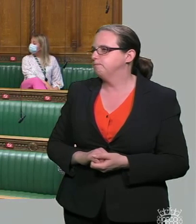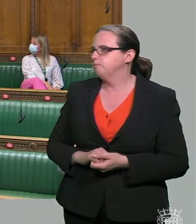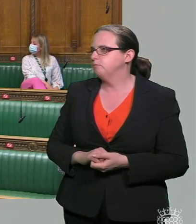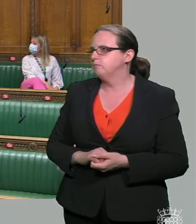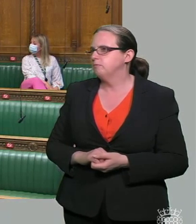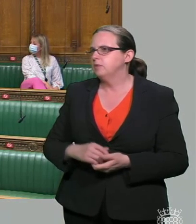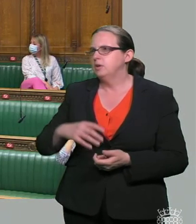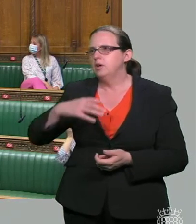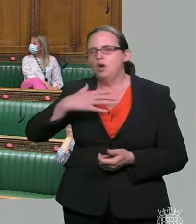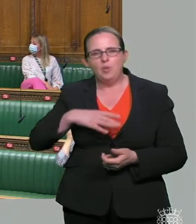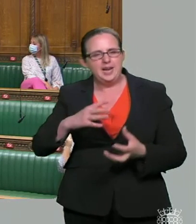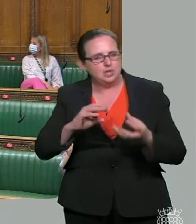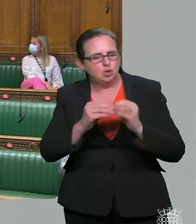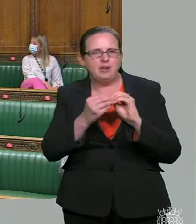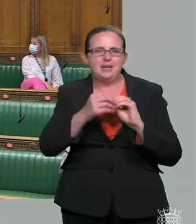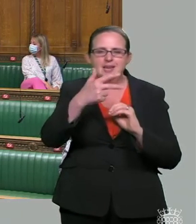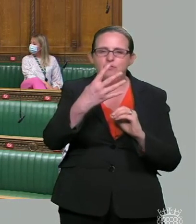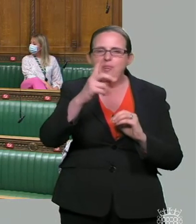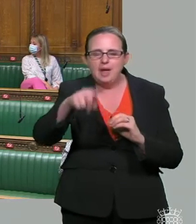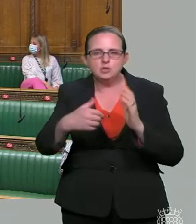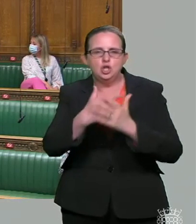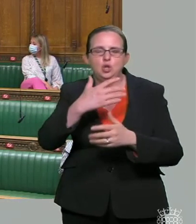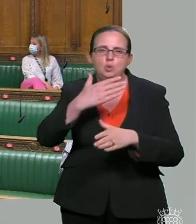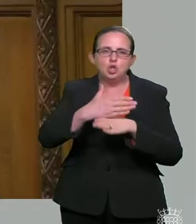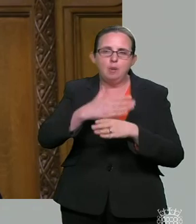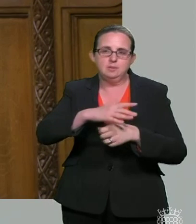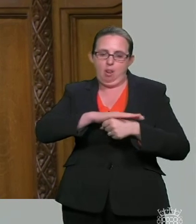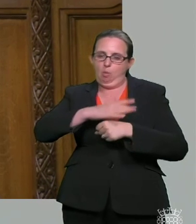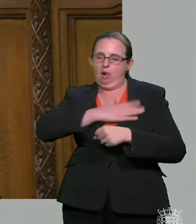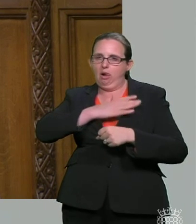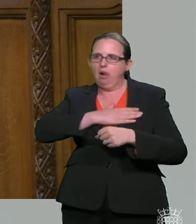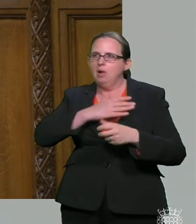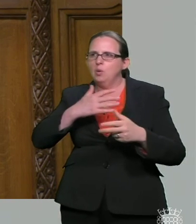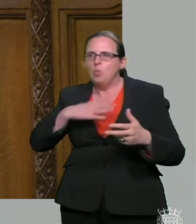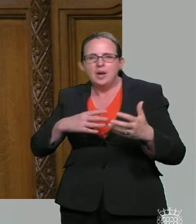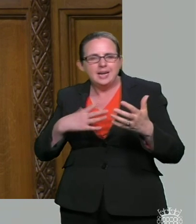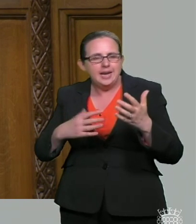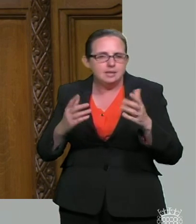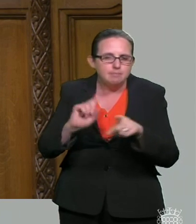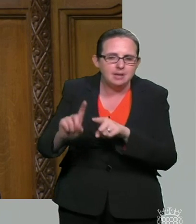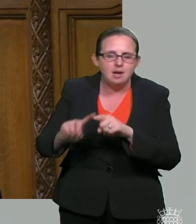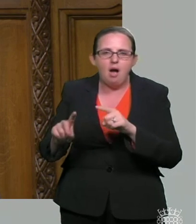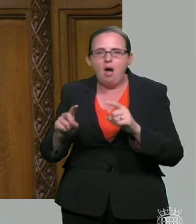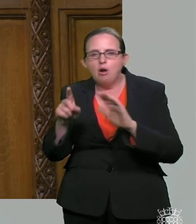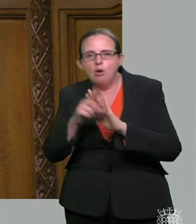We are legislating for planning powers for our development corporation, which will work in tandem with our unique inland freeport.